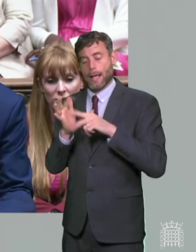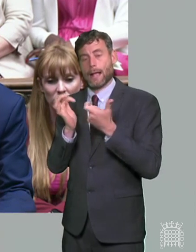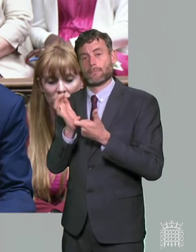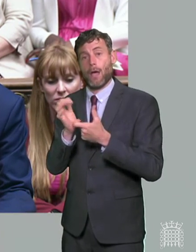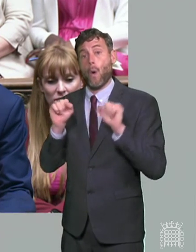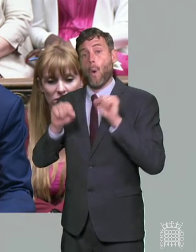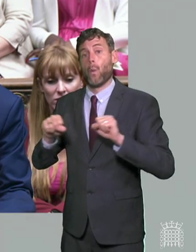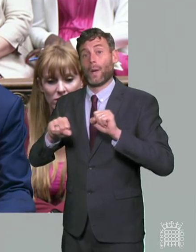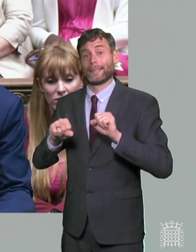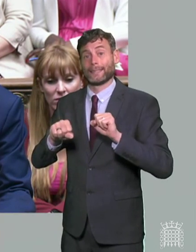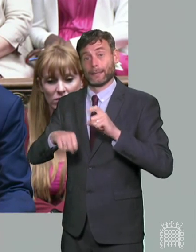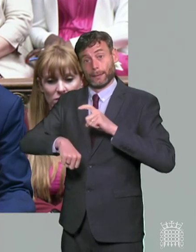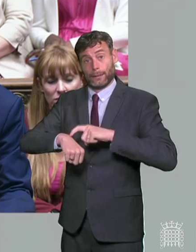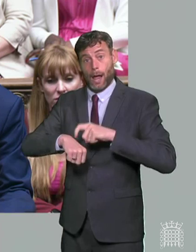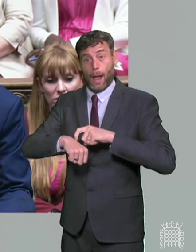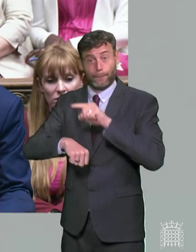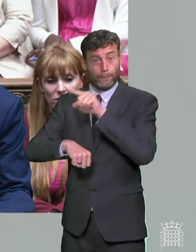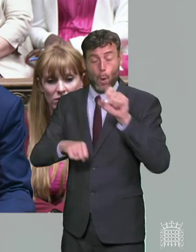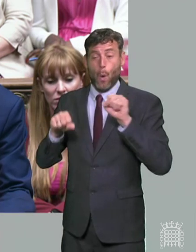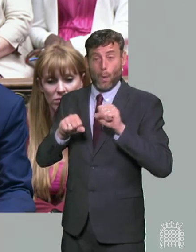The Prime Minister’s solution was supposed to be diagnostic hubs.